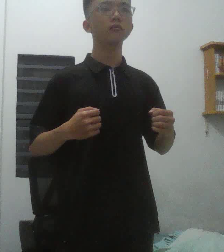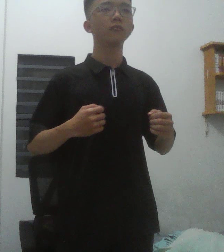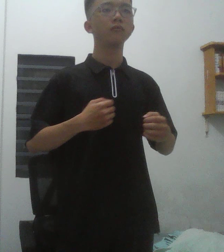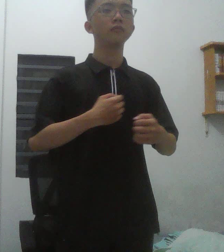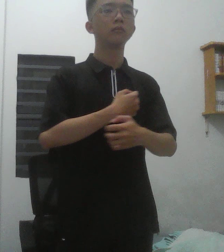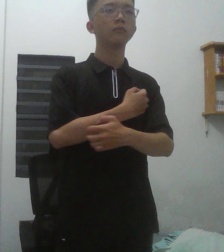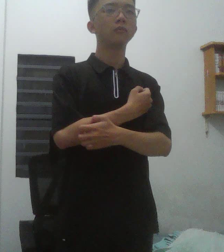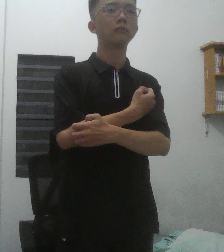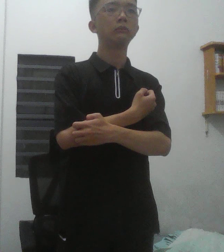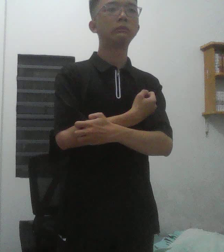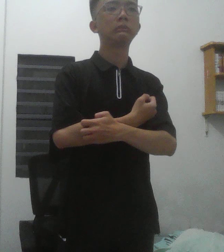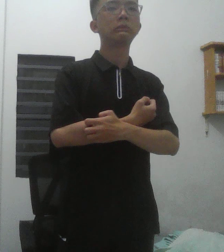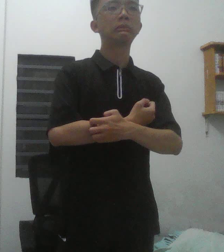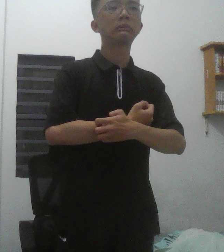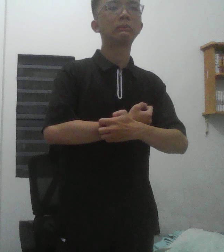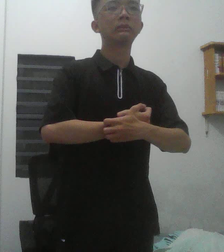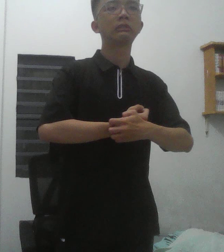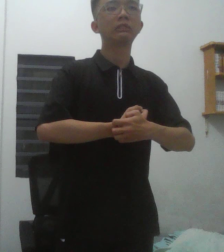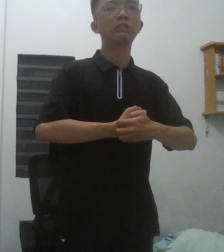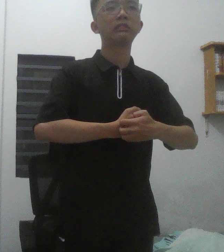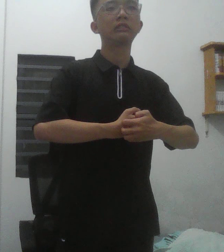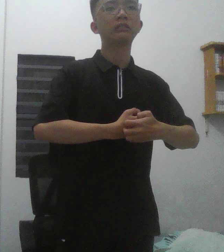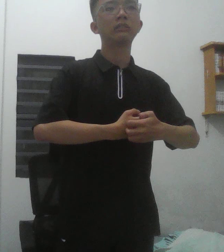ngheo